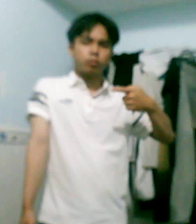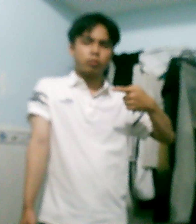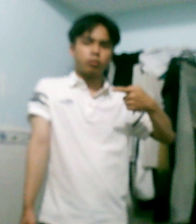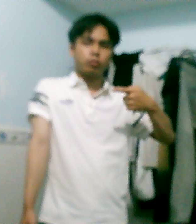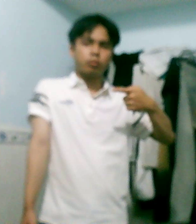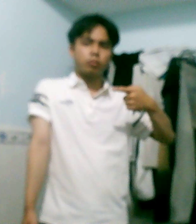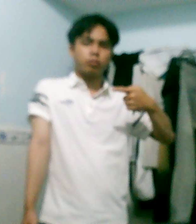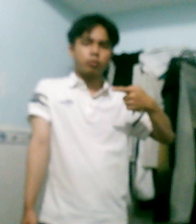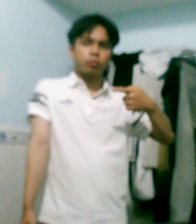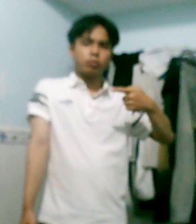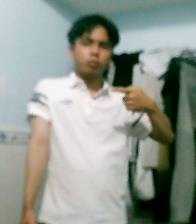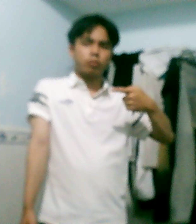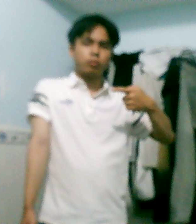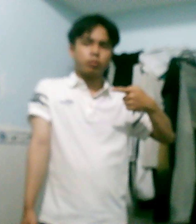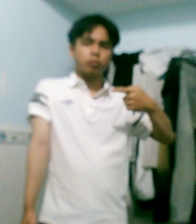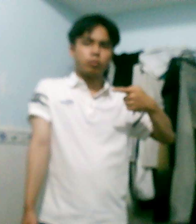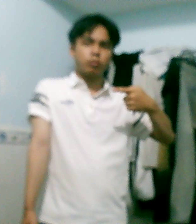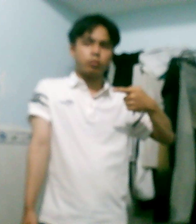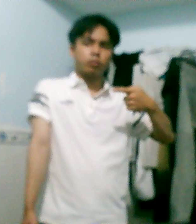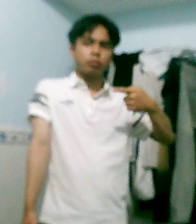g